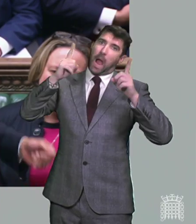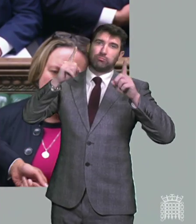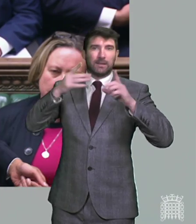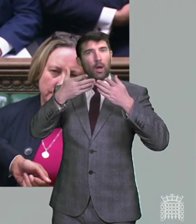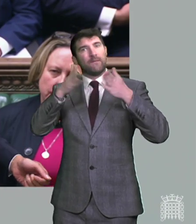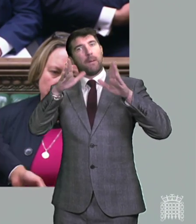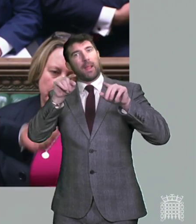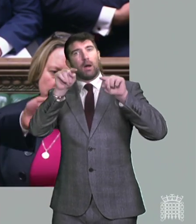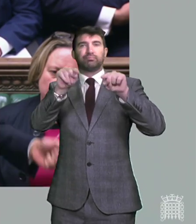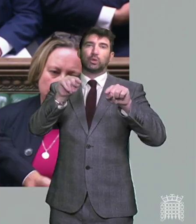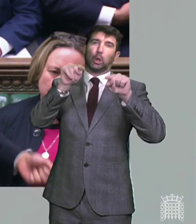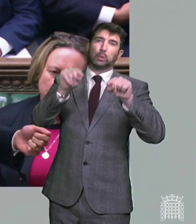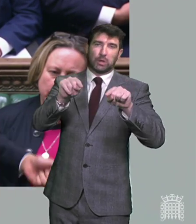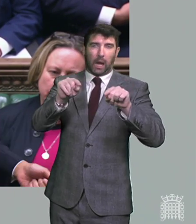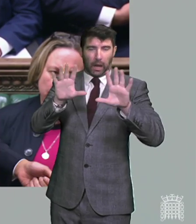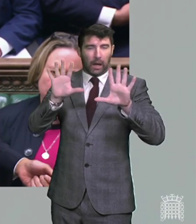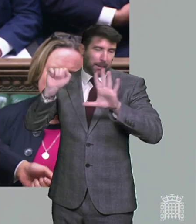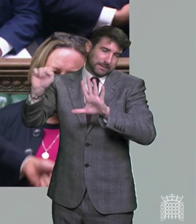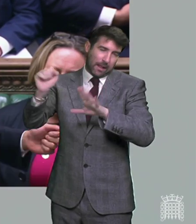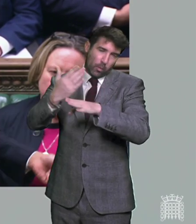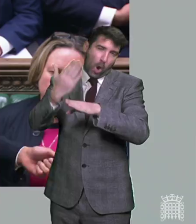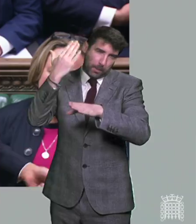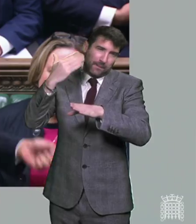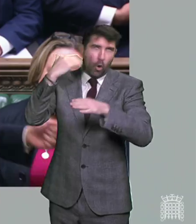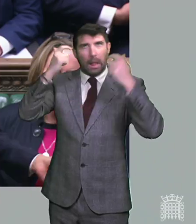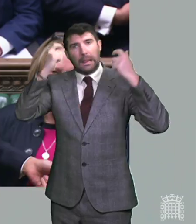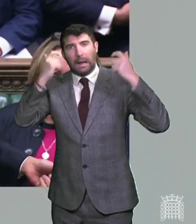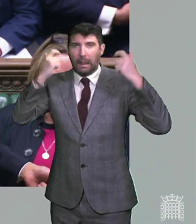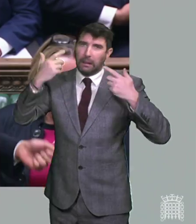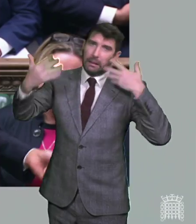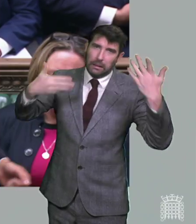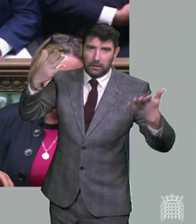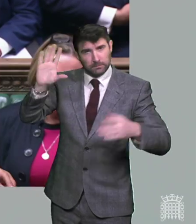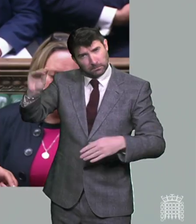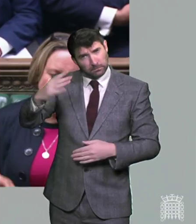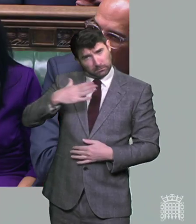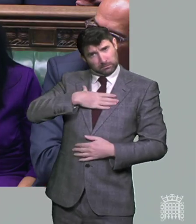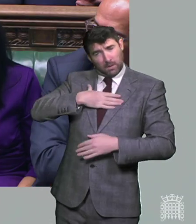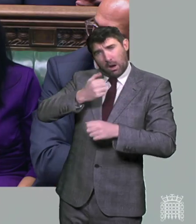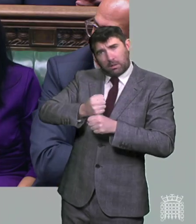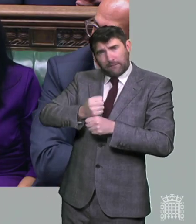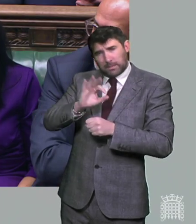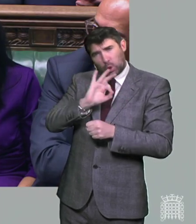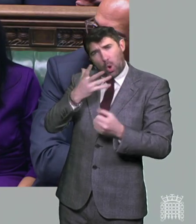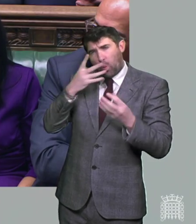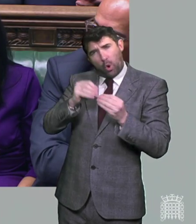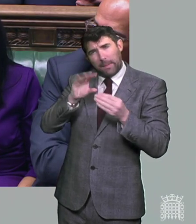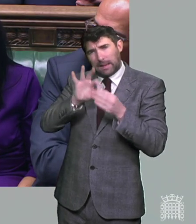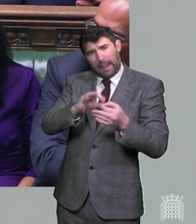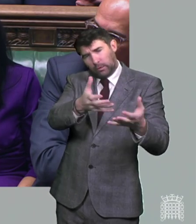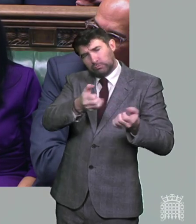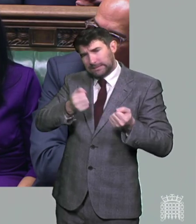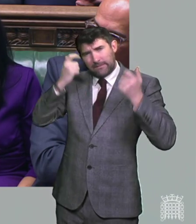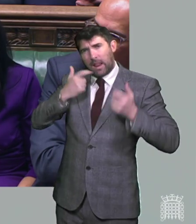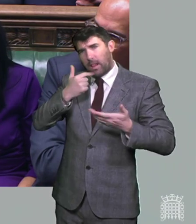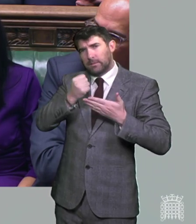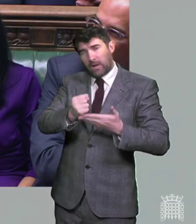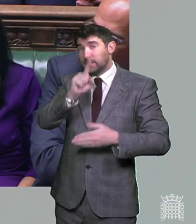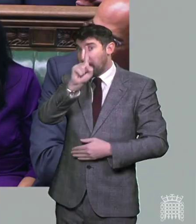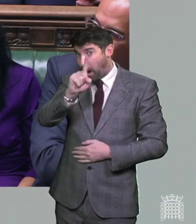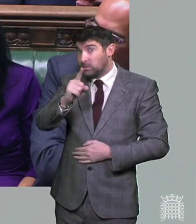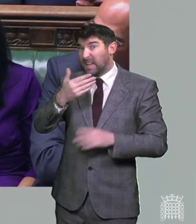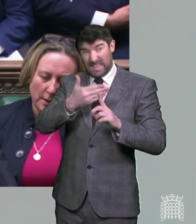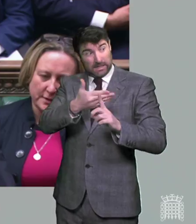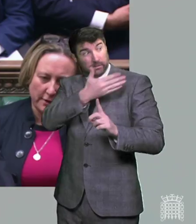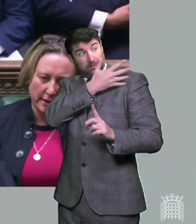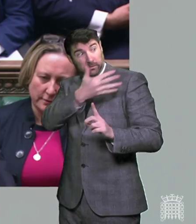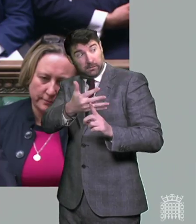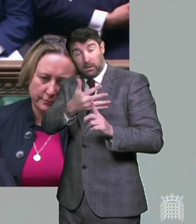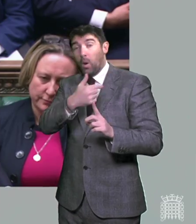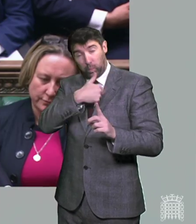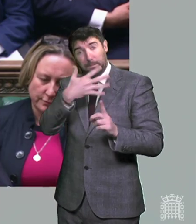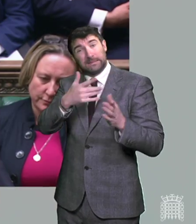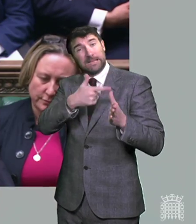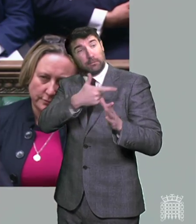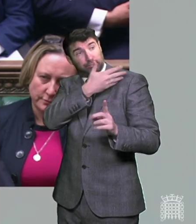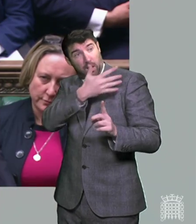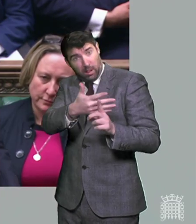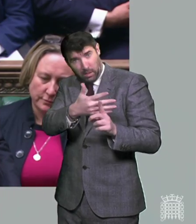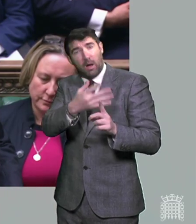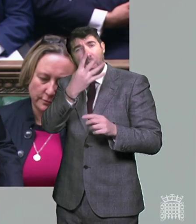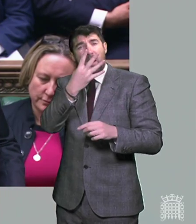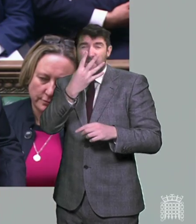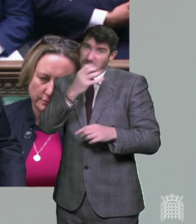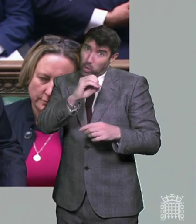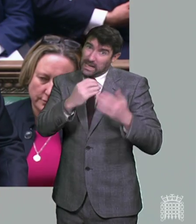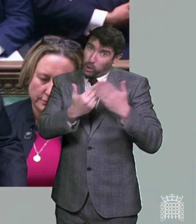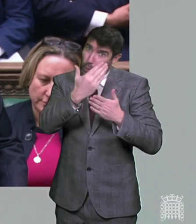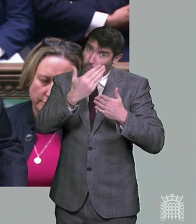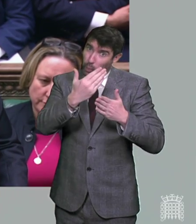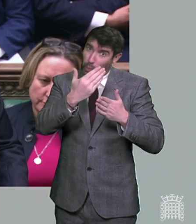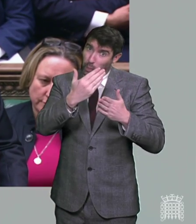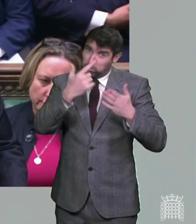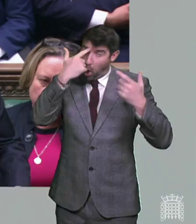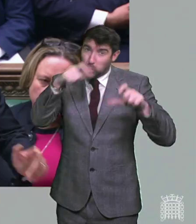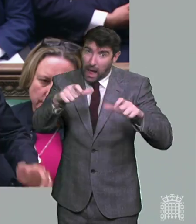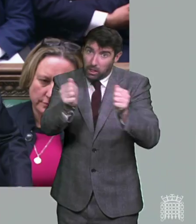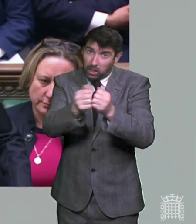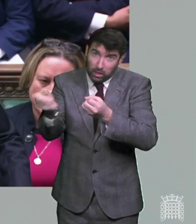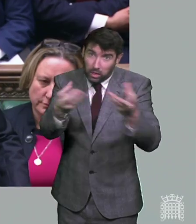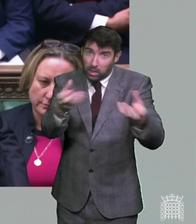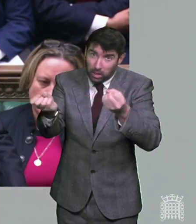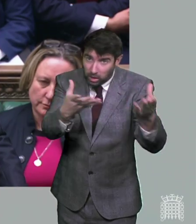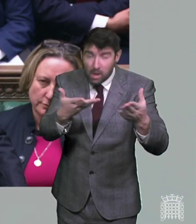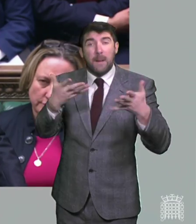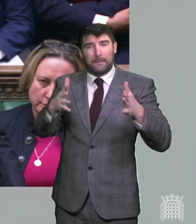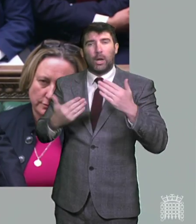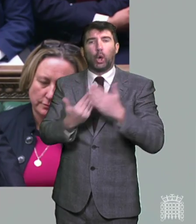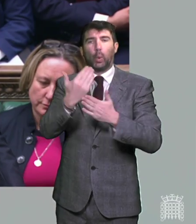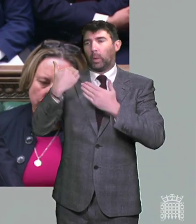But what I can say is the significant action that the Home Secretary has taken to fix the issue, providing, since September, 30 more hotels with 4,500 new beds, appointing a senior general to control the situation at Manston and, indeed, increasing the number of staff